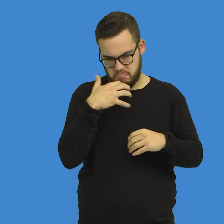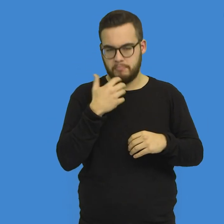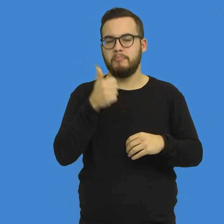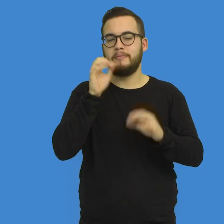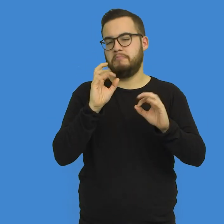más cantidad